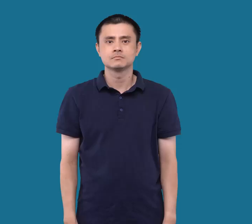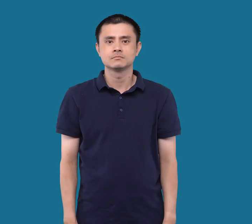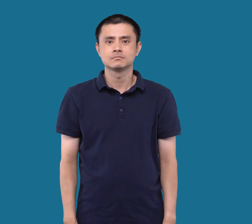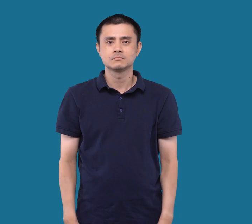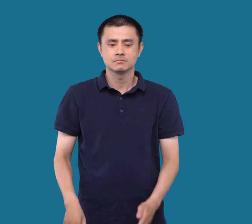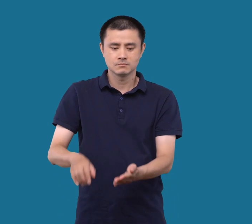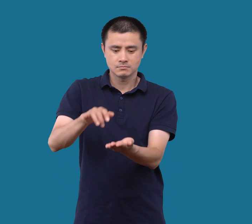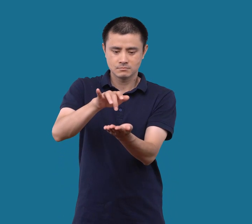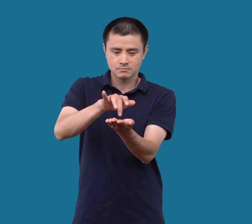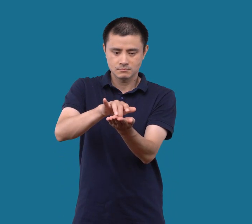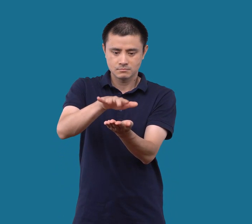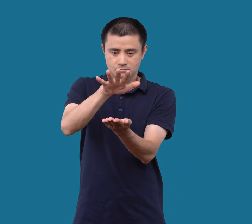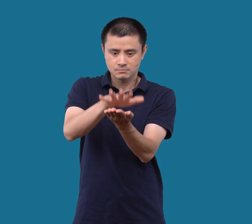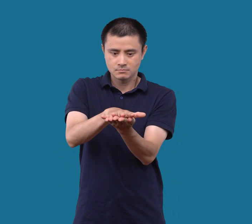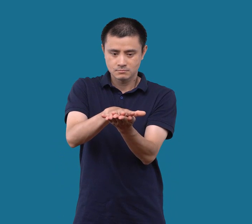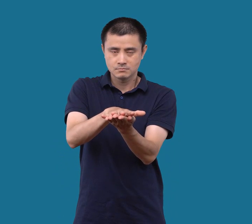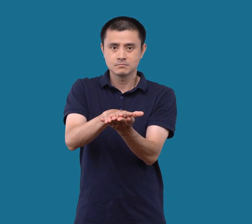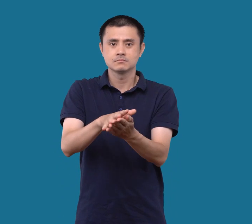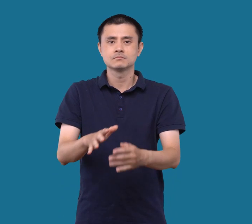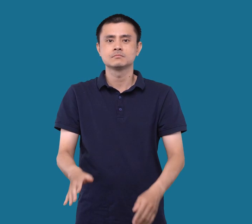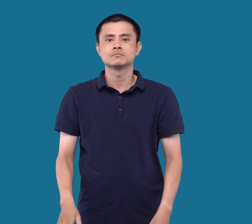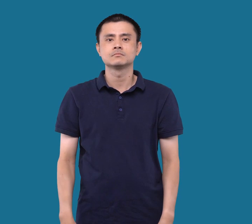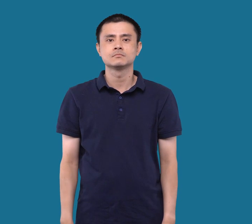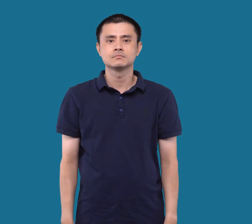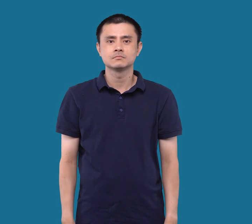củ tỏi